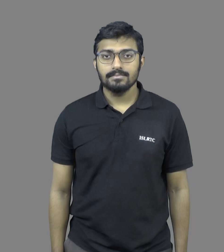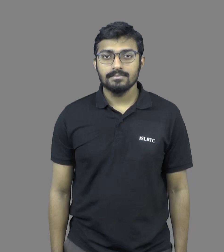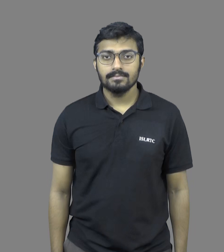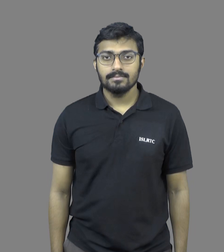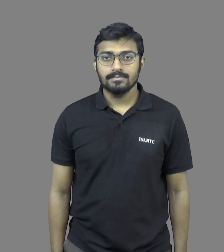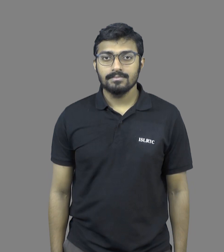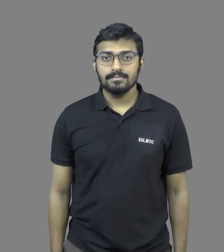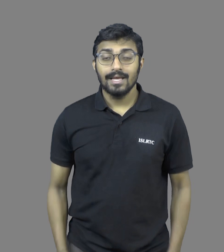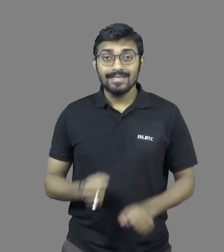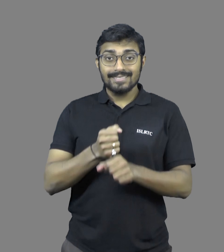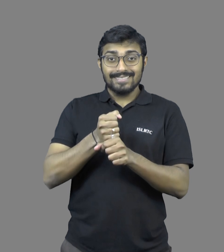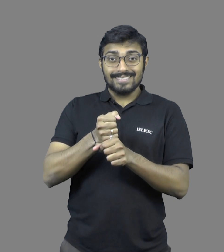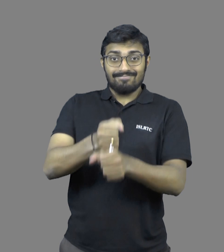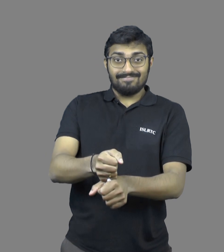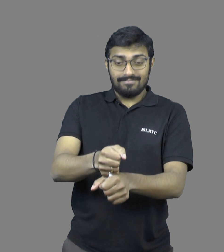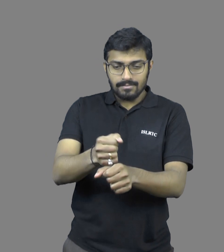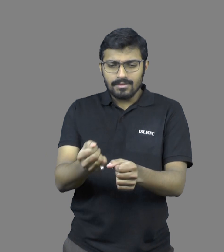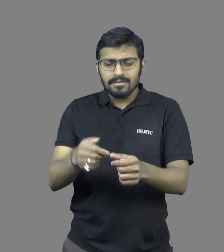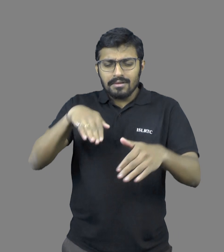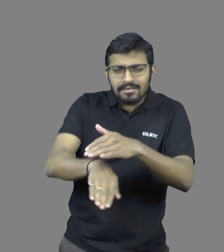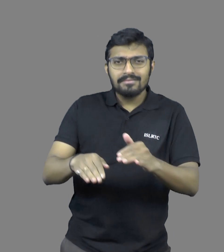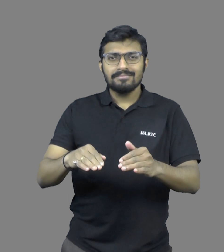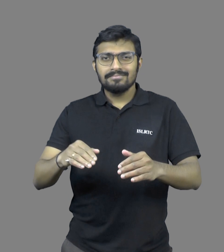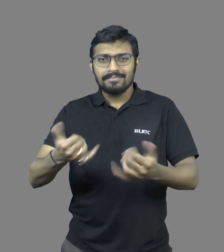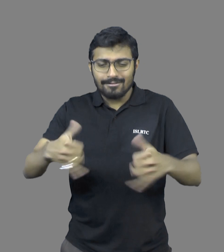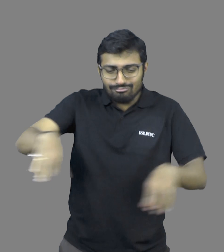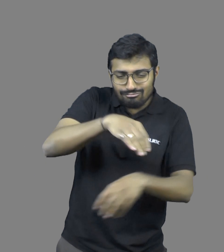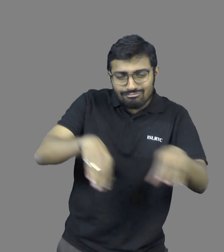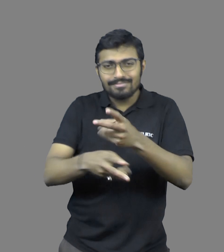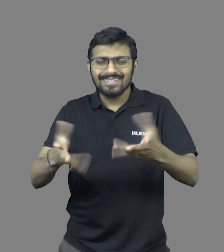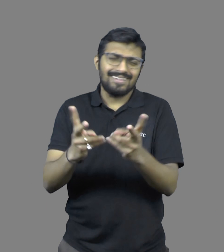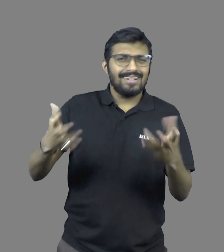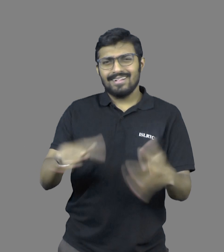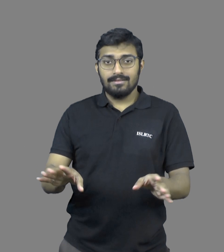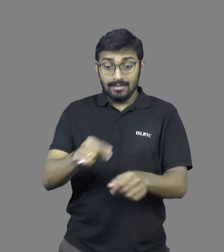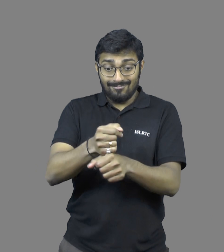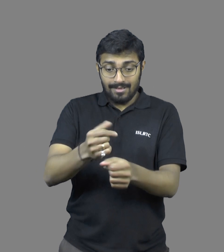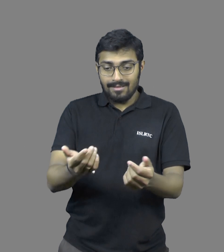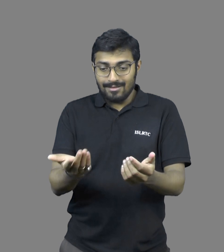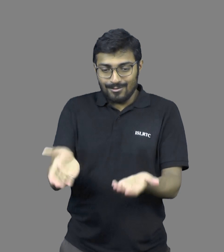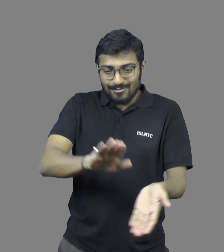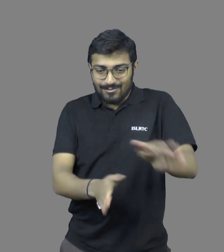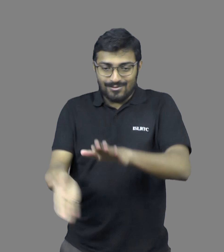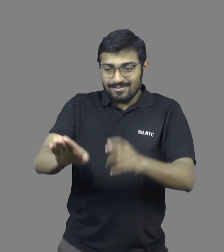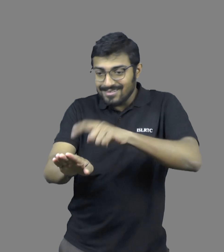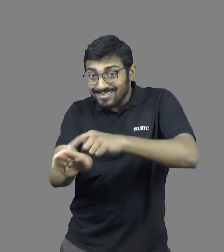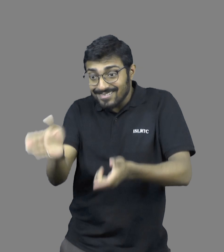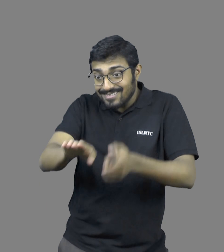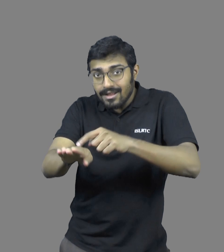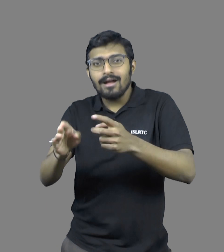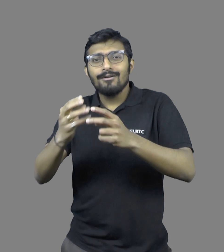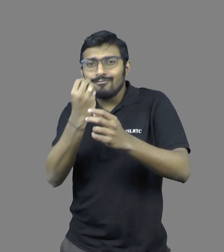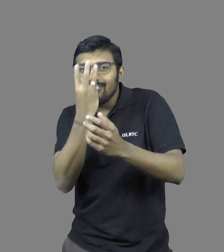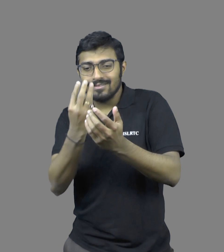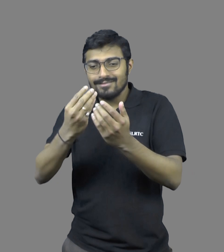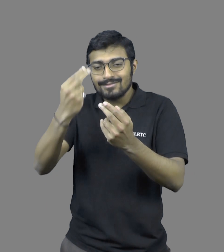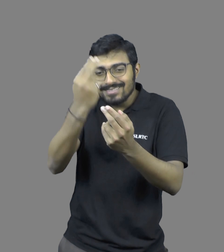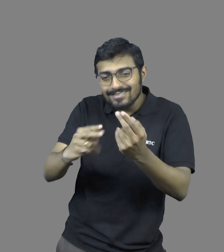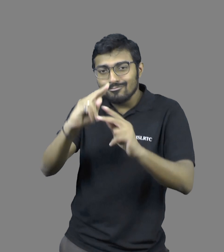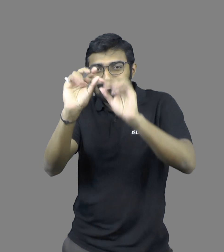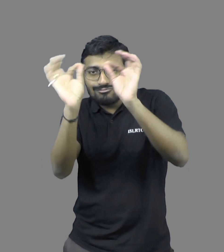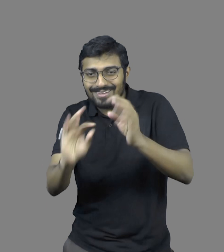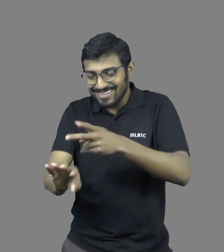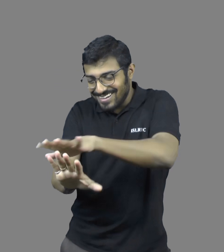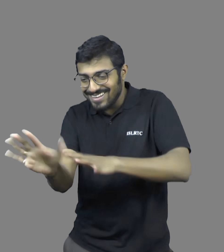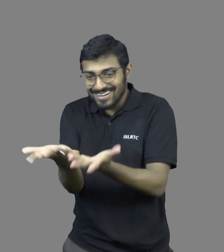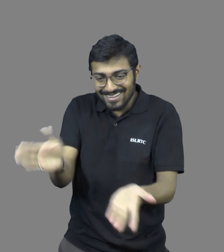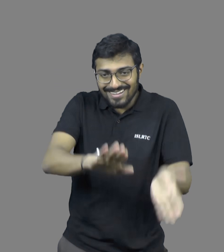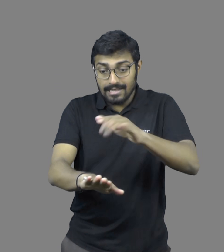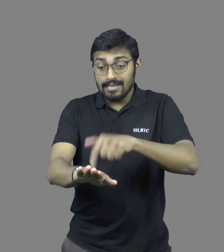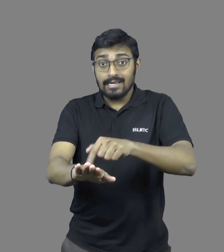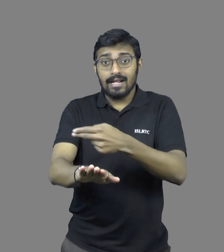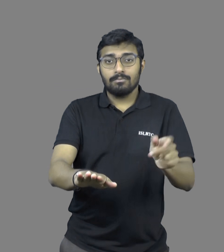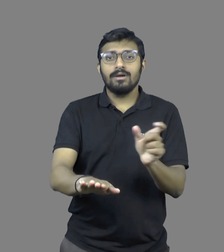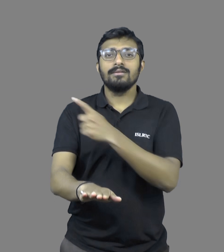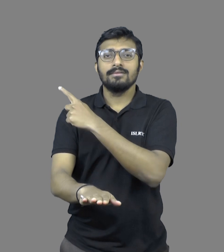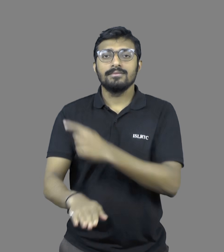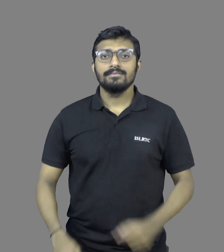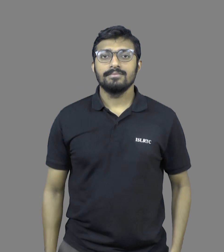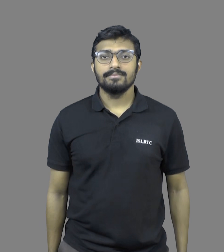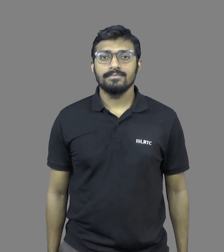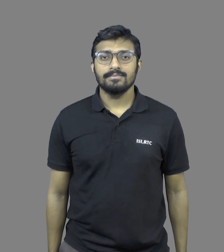Giftwrap